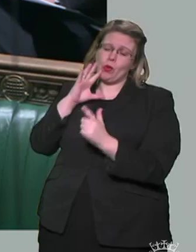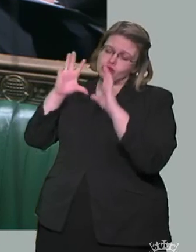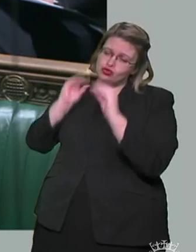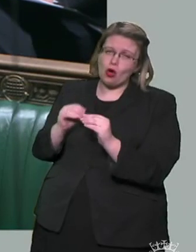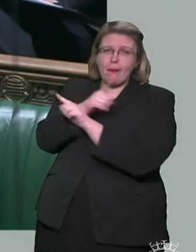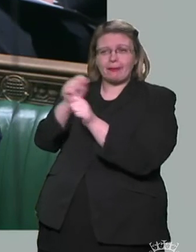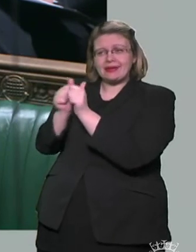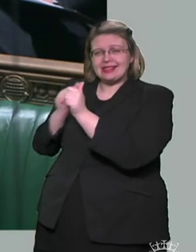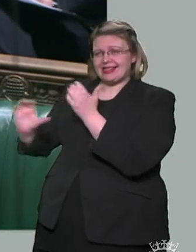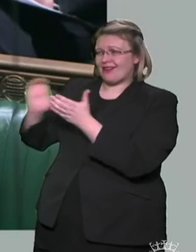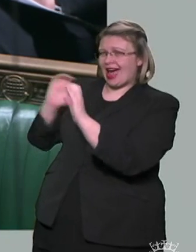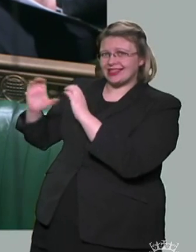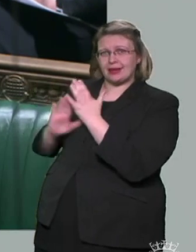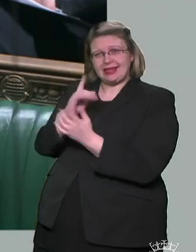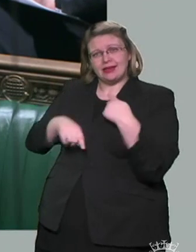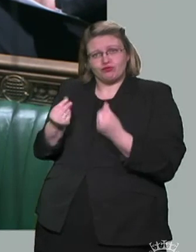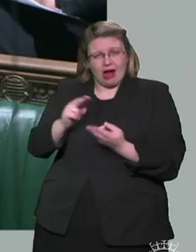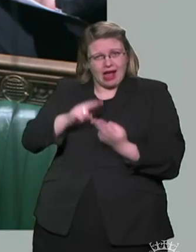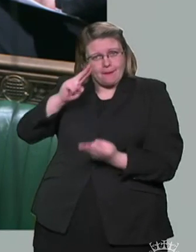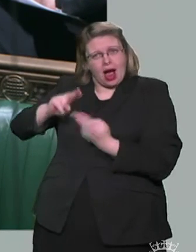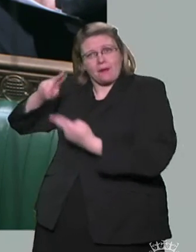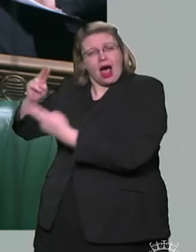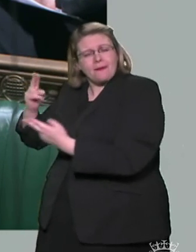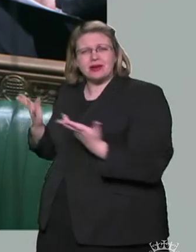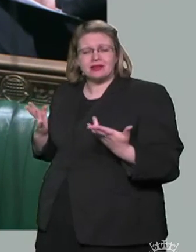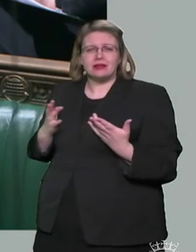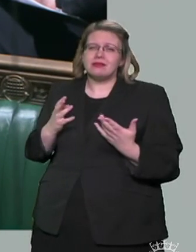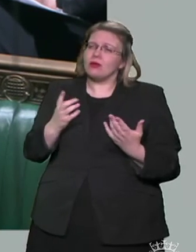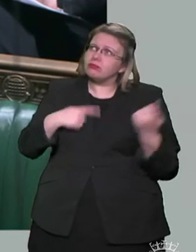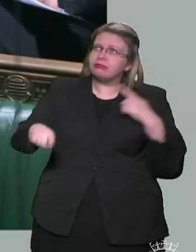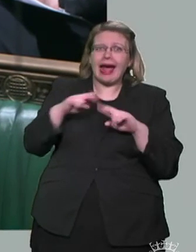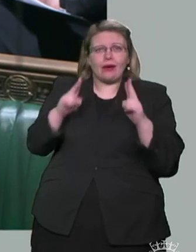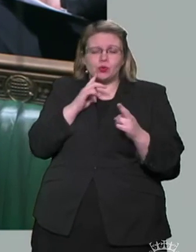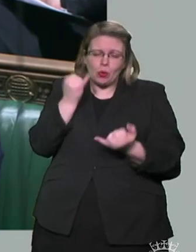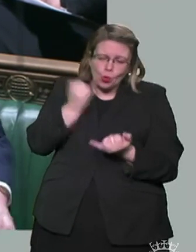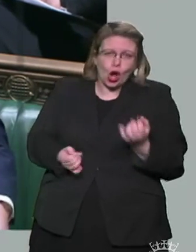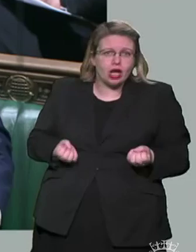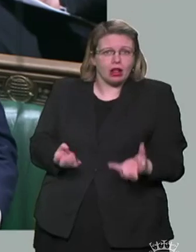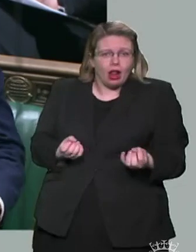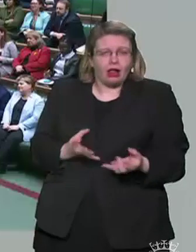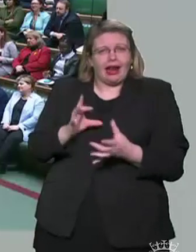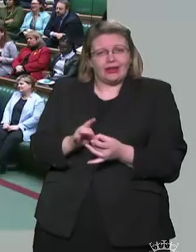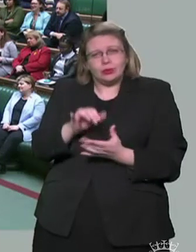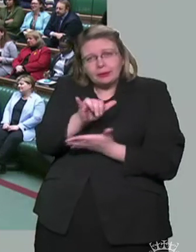Everything that Labour is proposing would deter investment, meaning higher prices for consumers and households up and down the land being worse off.